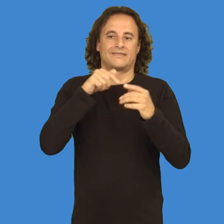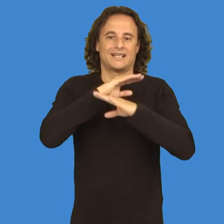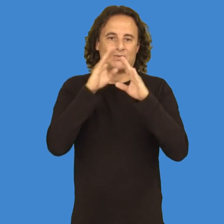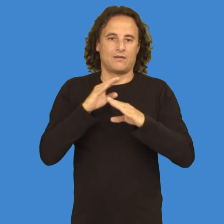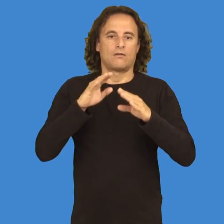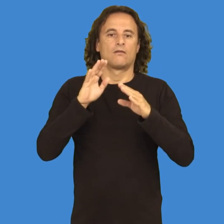resultado